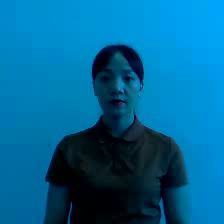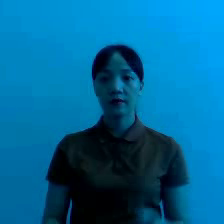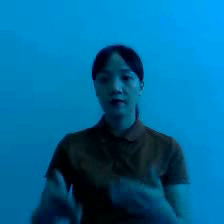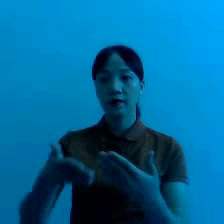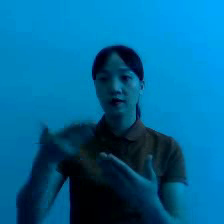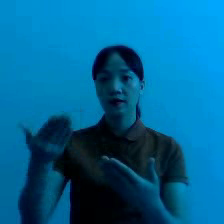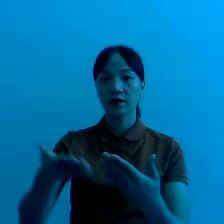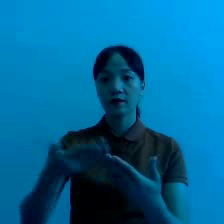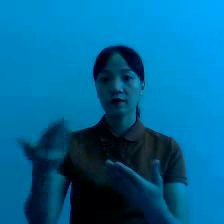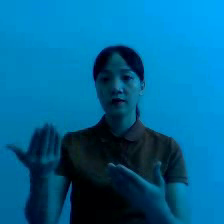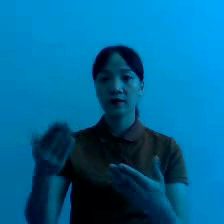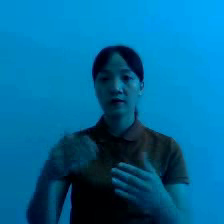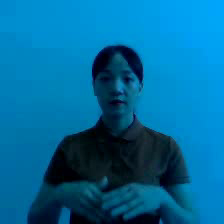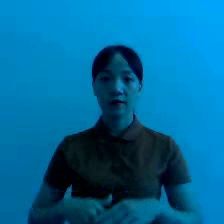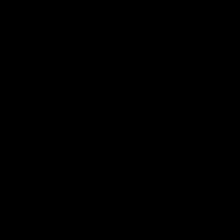Dễ